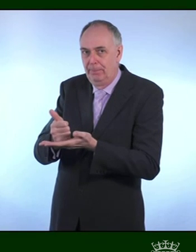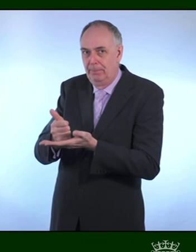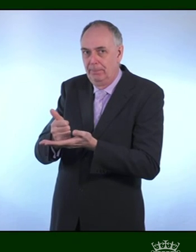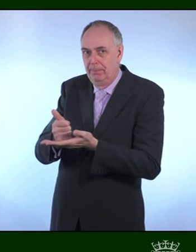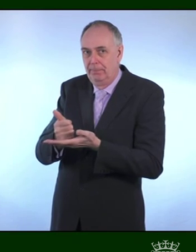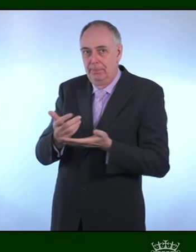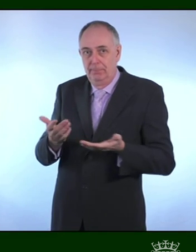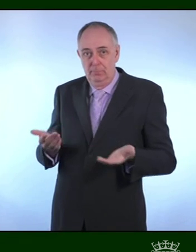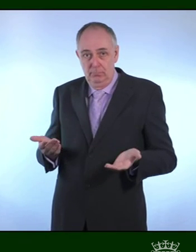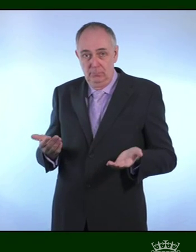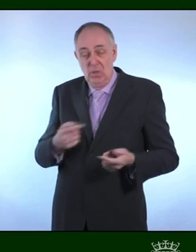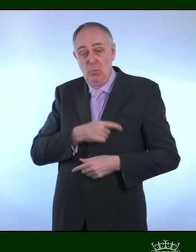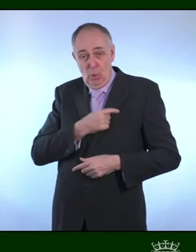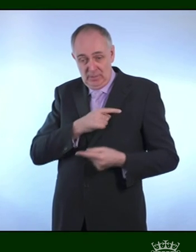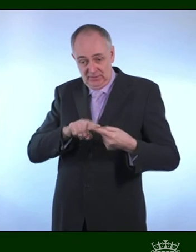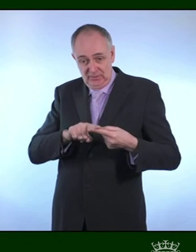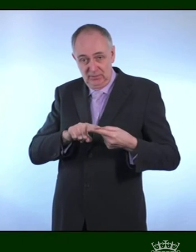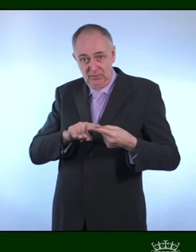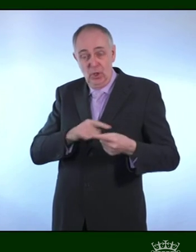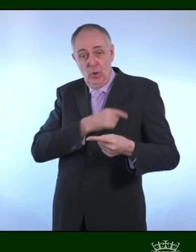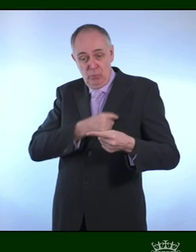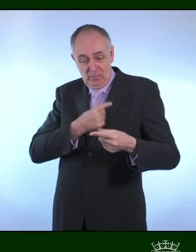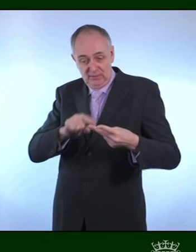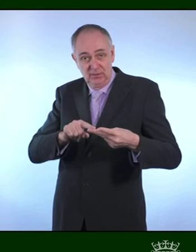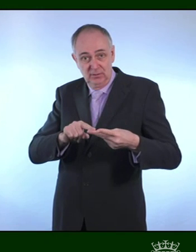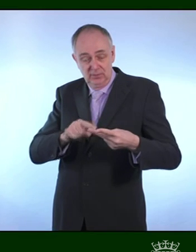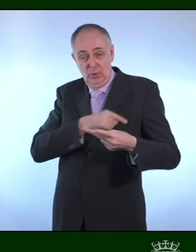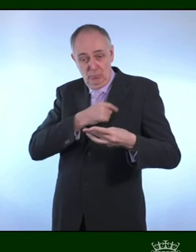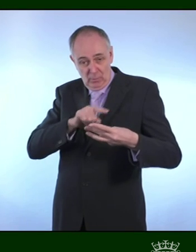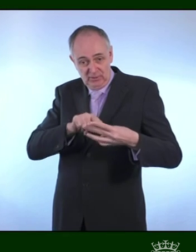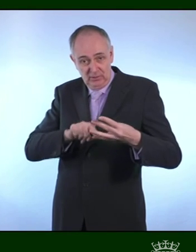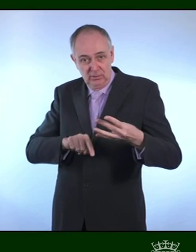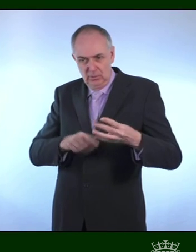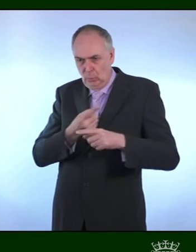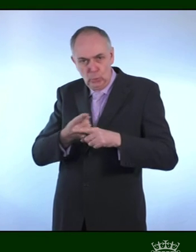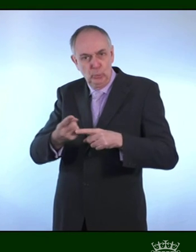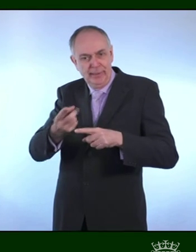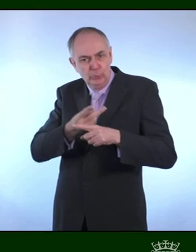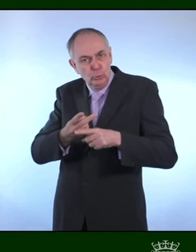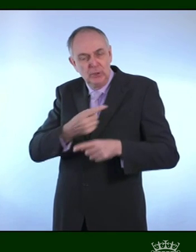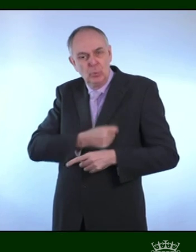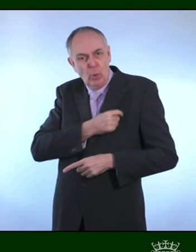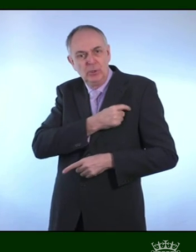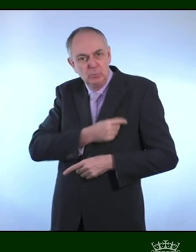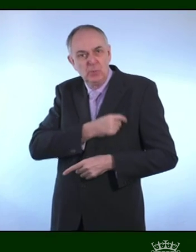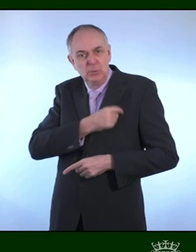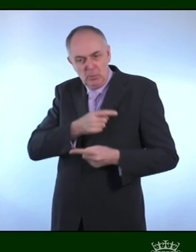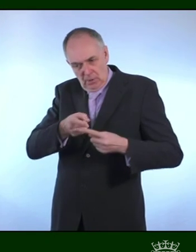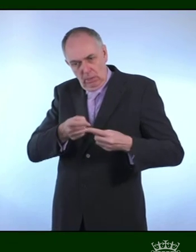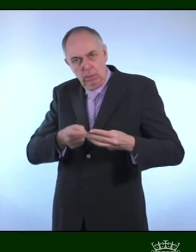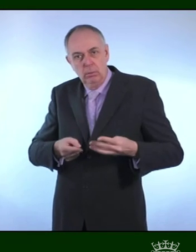674, c. 207.] These are the same promises that have been made for weeks now, yet they, and we, are still waiting.